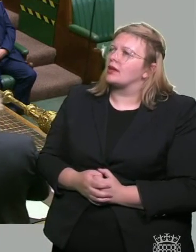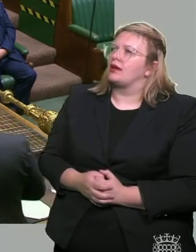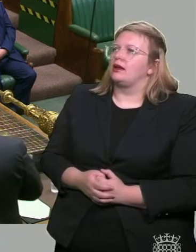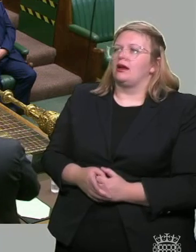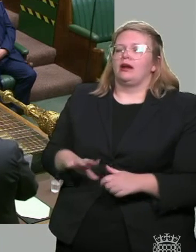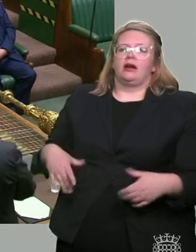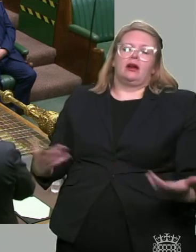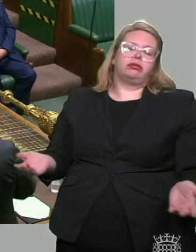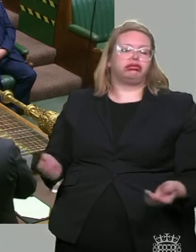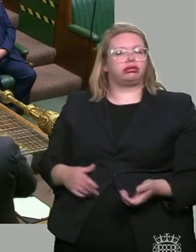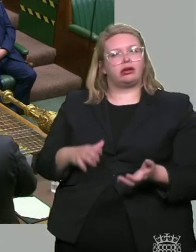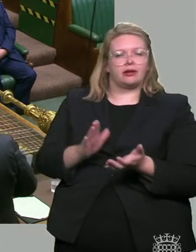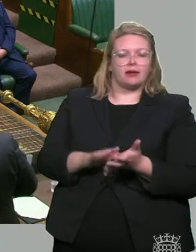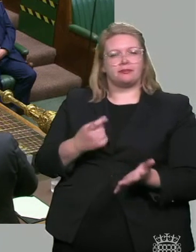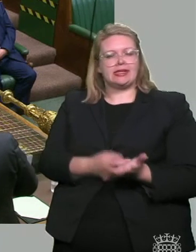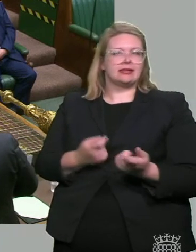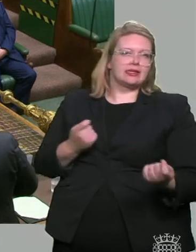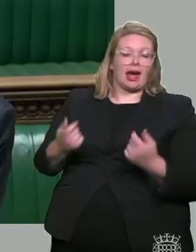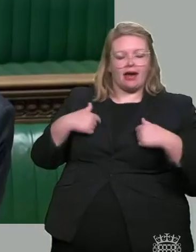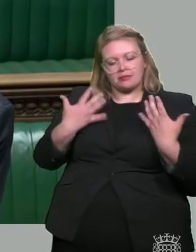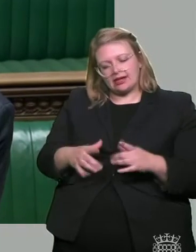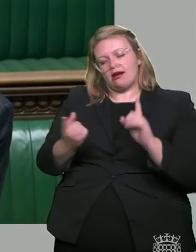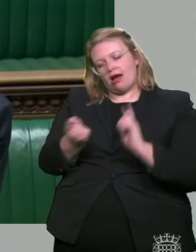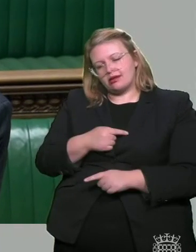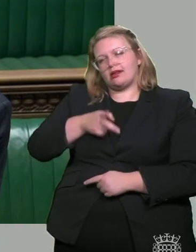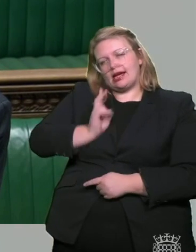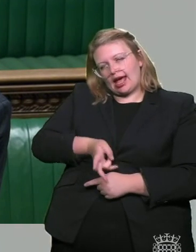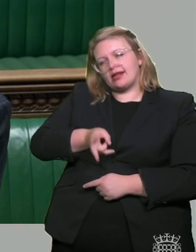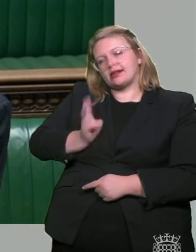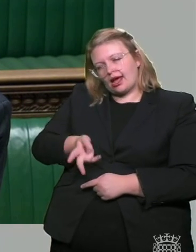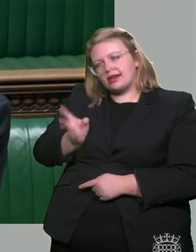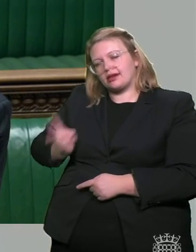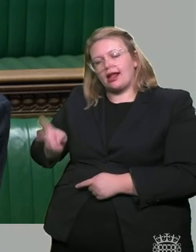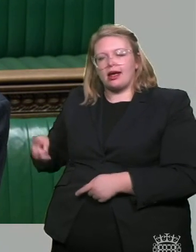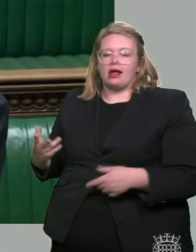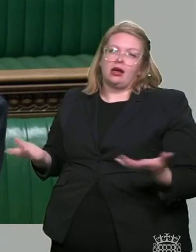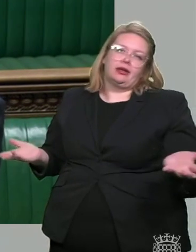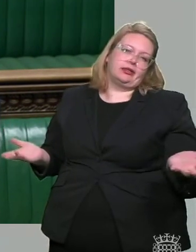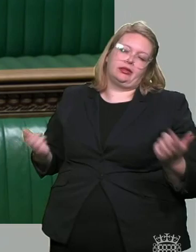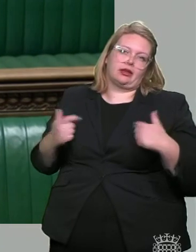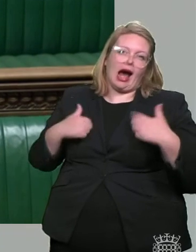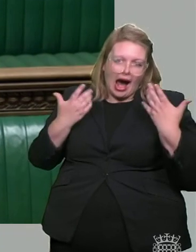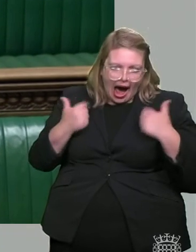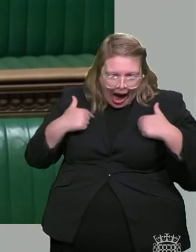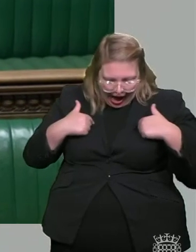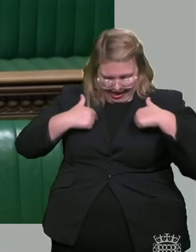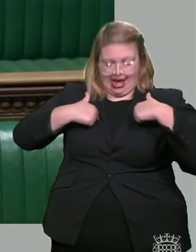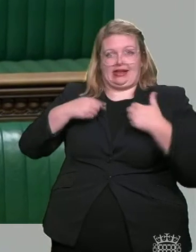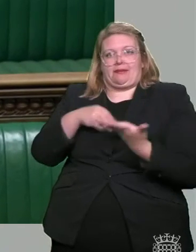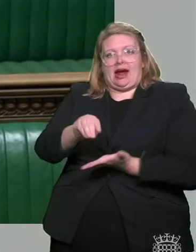I think I have answered this question several times now, and the answer is that I have covered the costs.